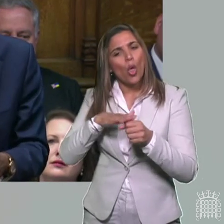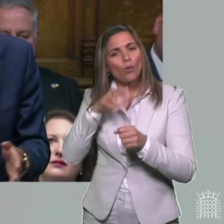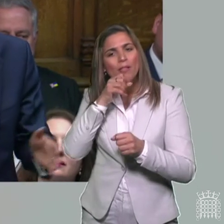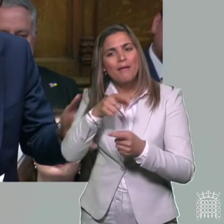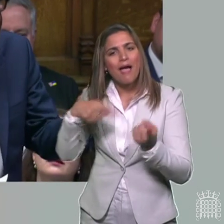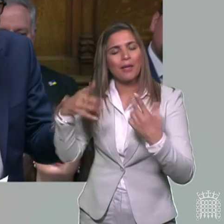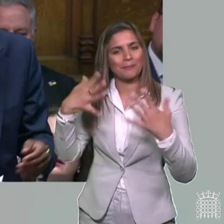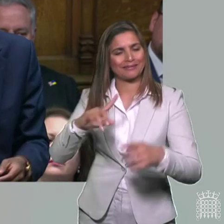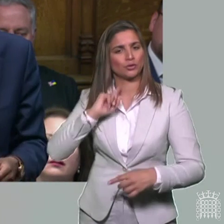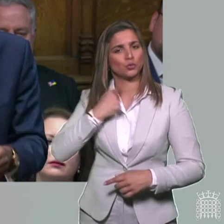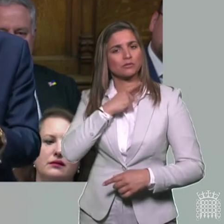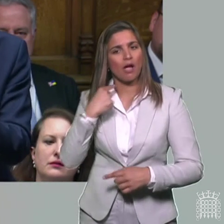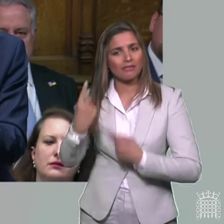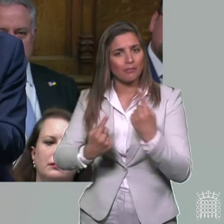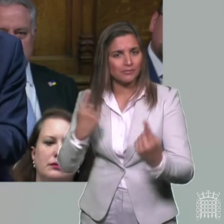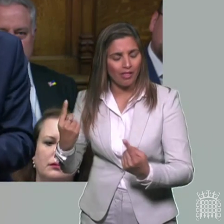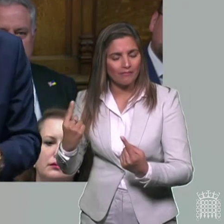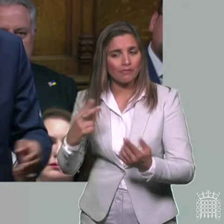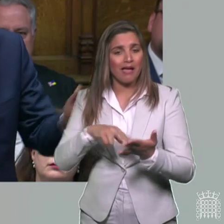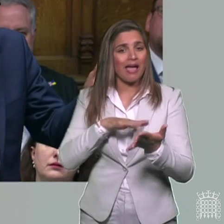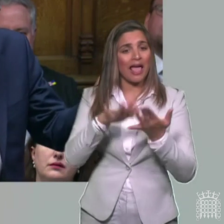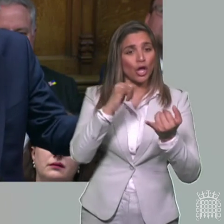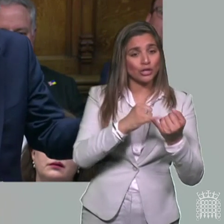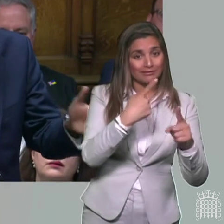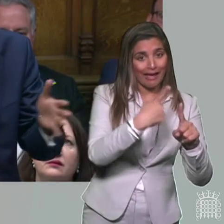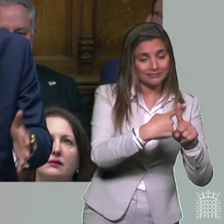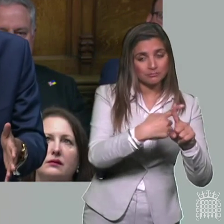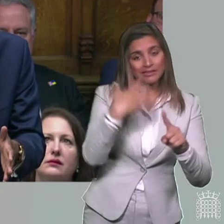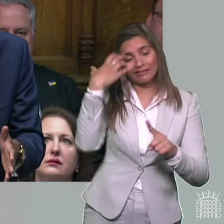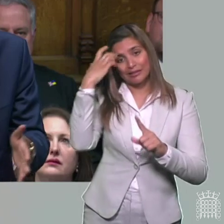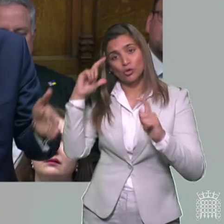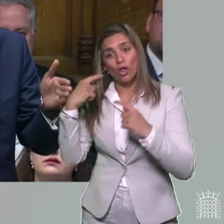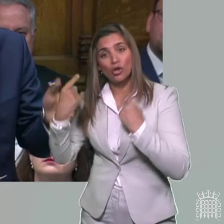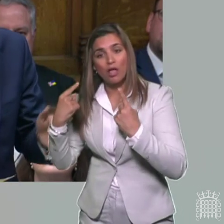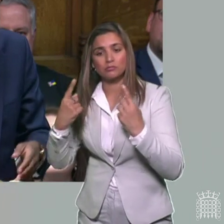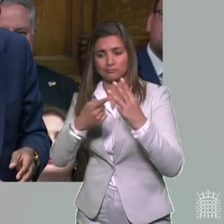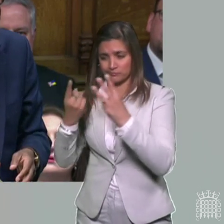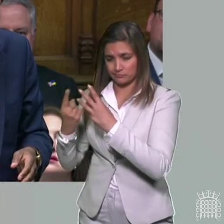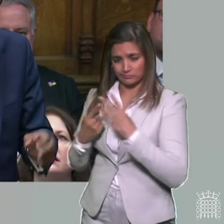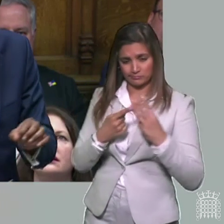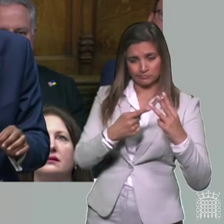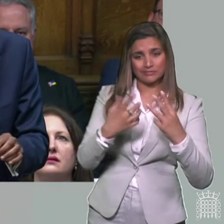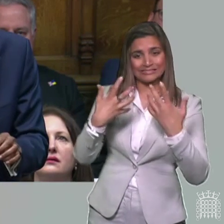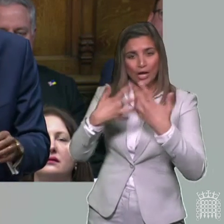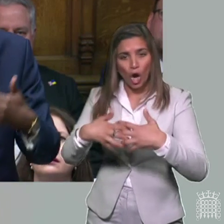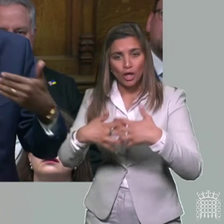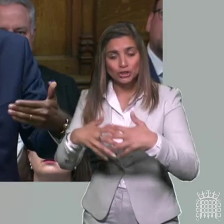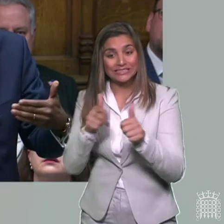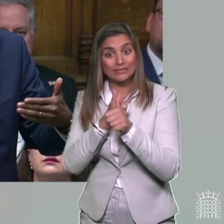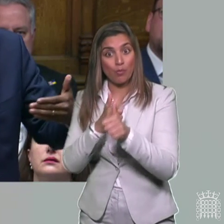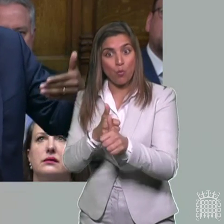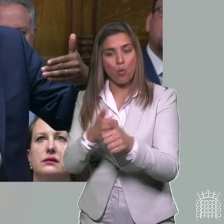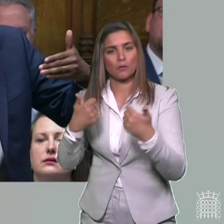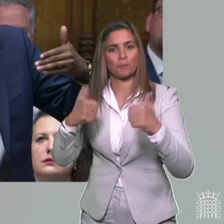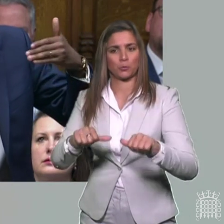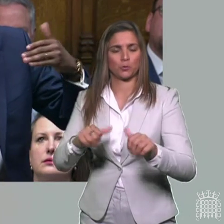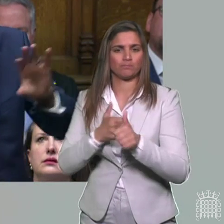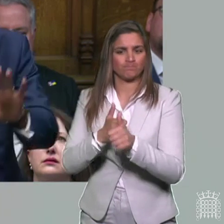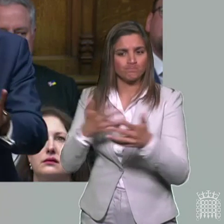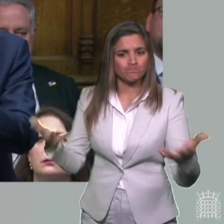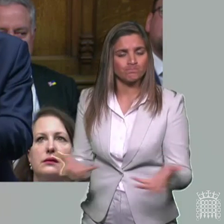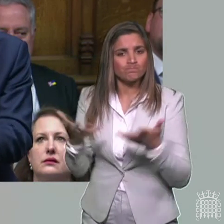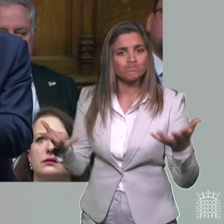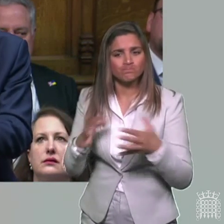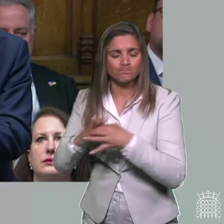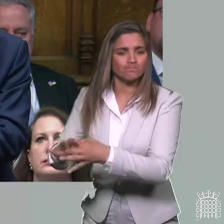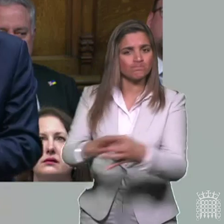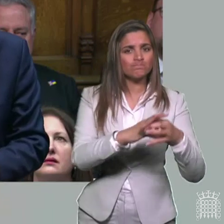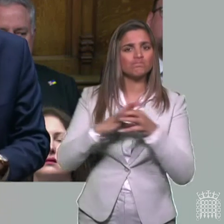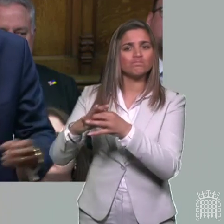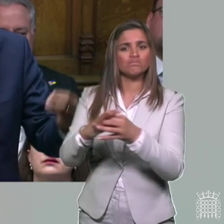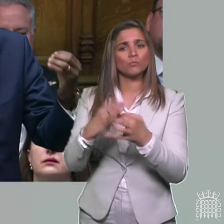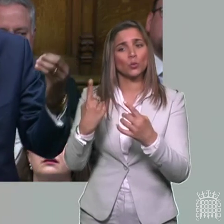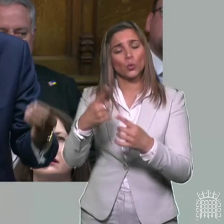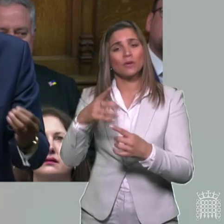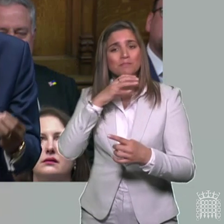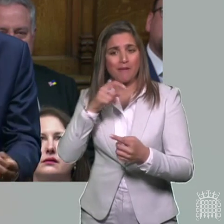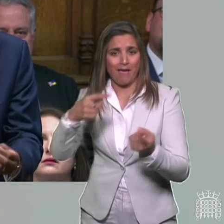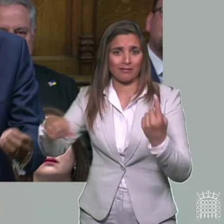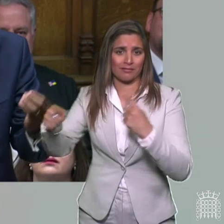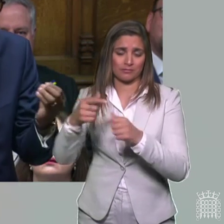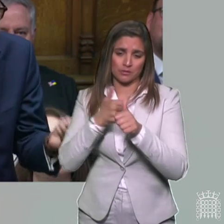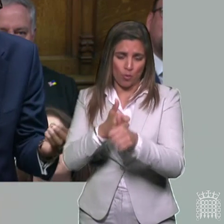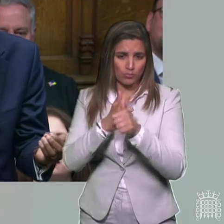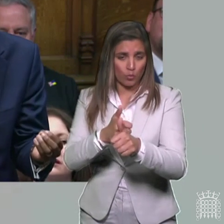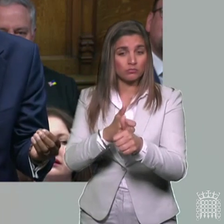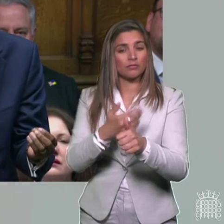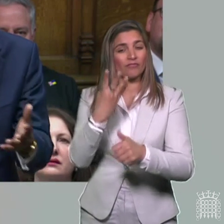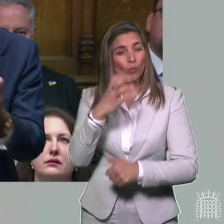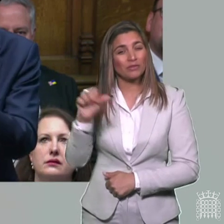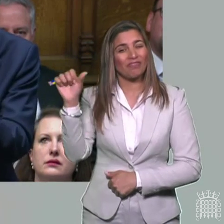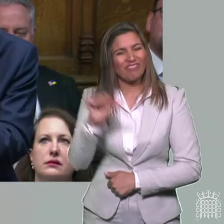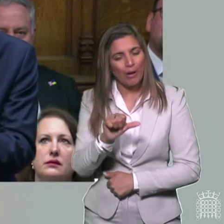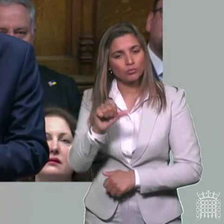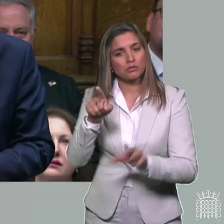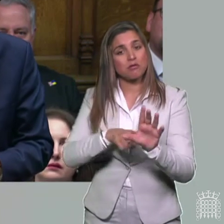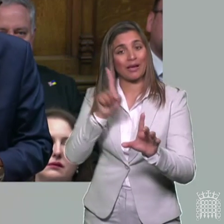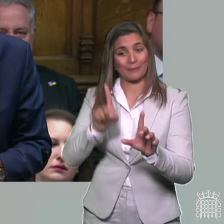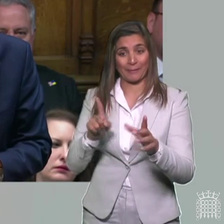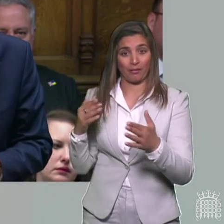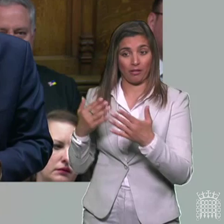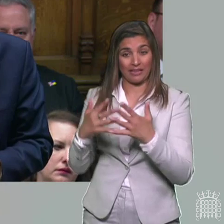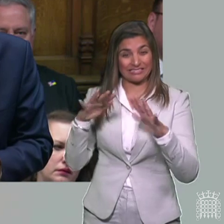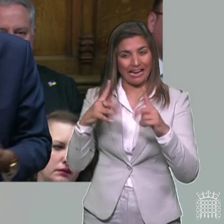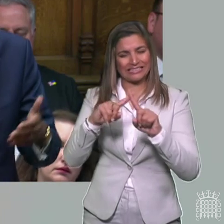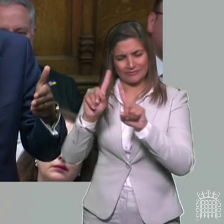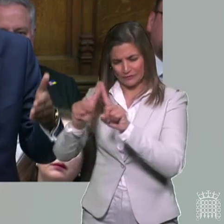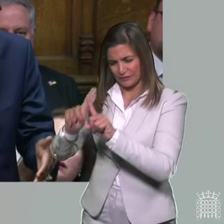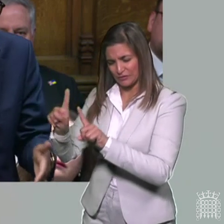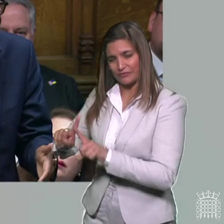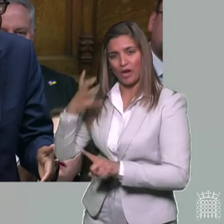Since then, working with brilliant partners such as NHSX, King’s College London and others, the technology platform and support services have grown to support the mental wellbeing and mental health of over 40,000 young people in more than 10 countries.